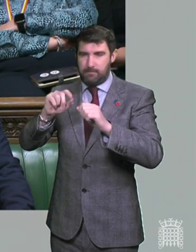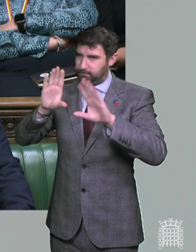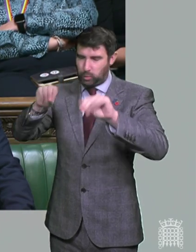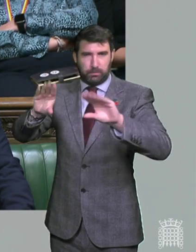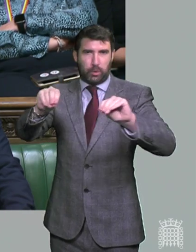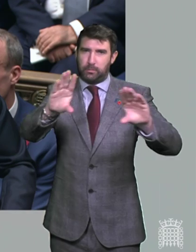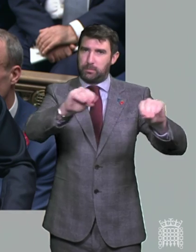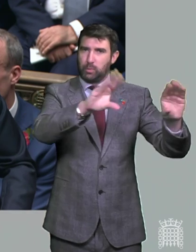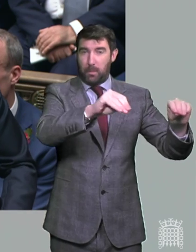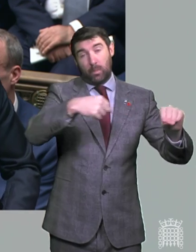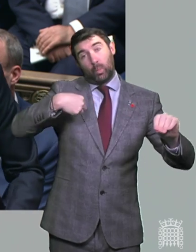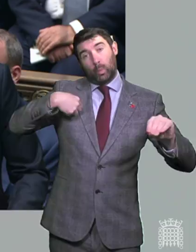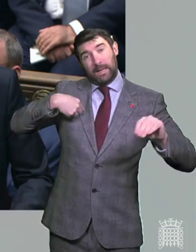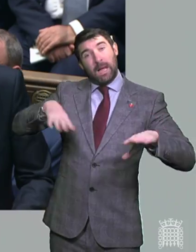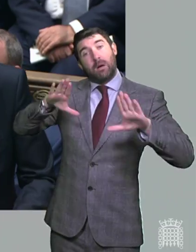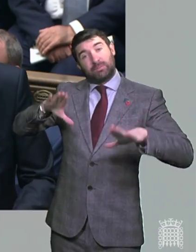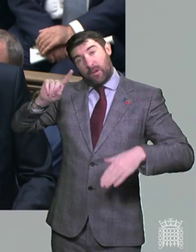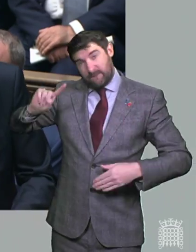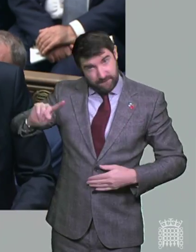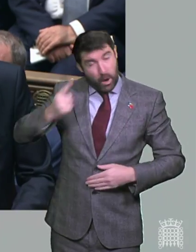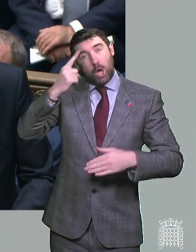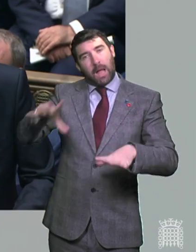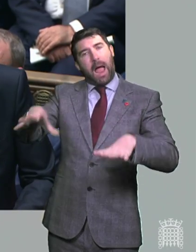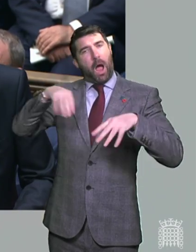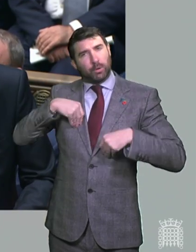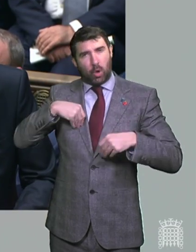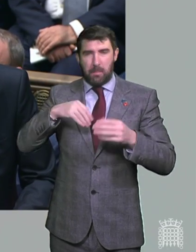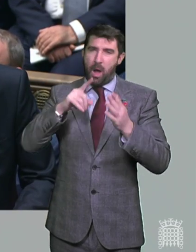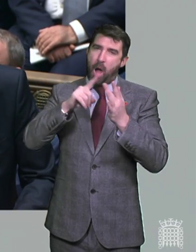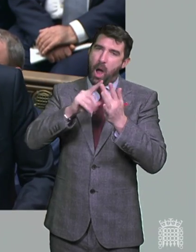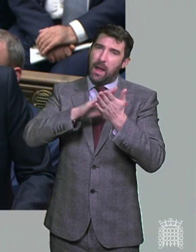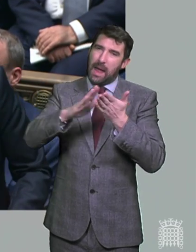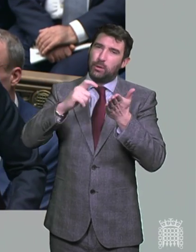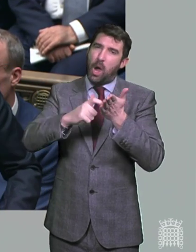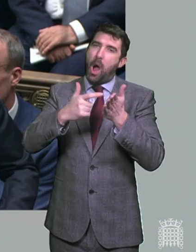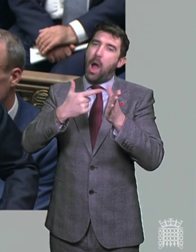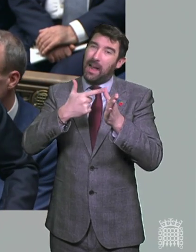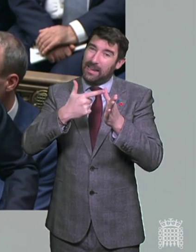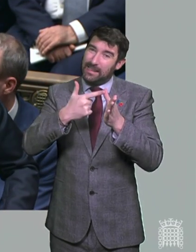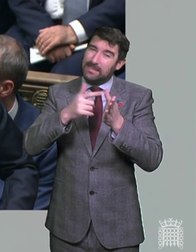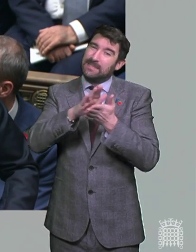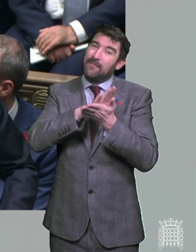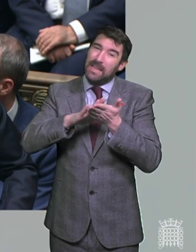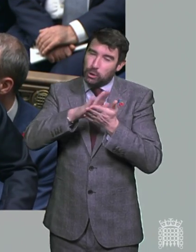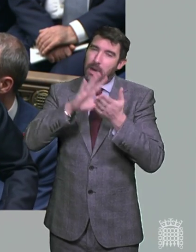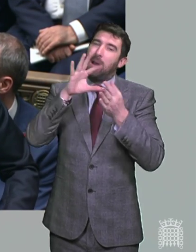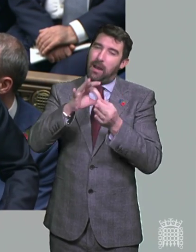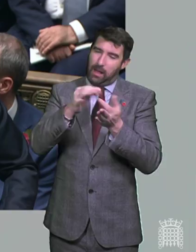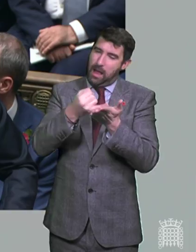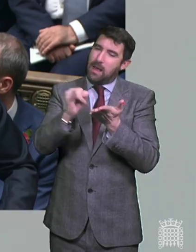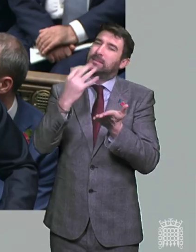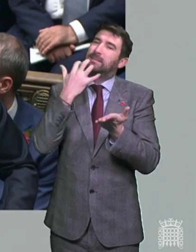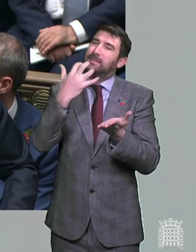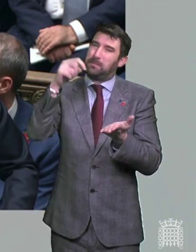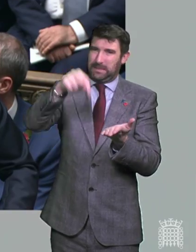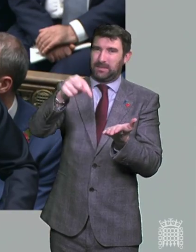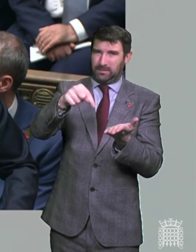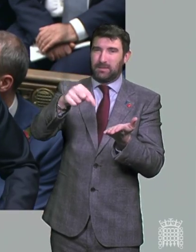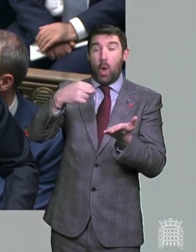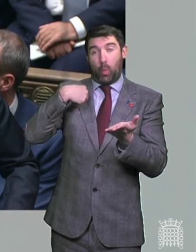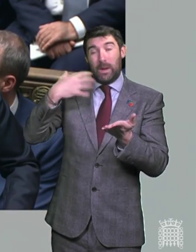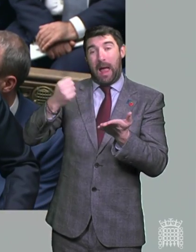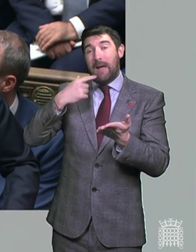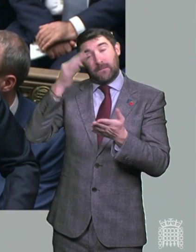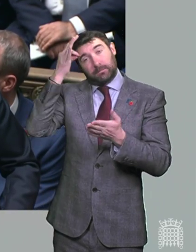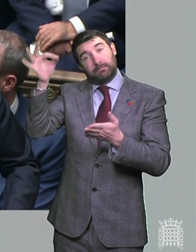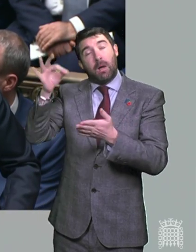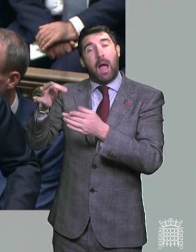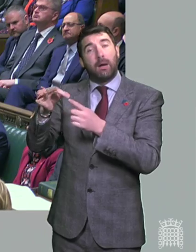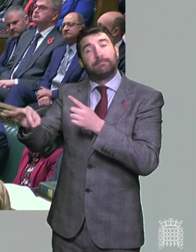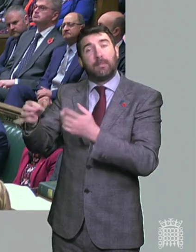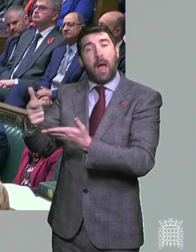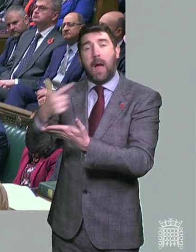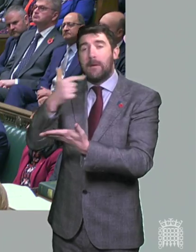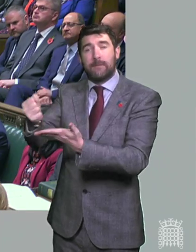We became the first country to adopt the International Holocaust Remembrance Alliance definition of antisemitism, and the Government’s independent adviser on antisemitism regularly provides advice to Ministers on how best to tackle this issue.